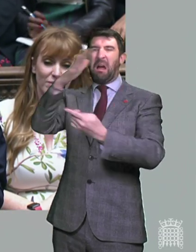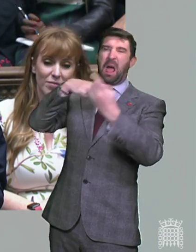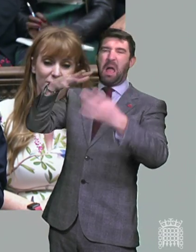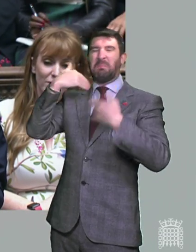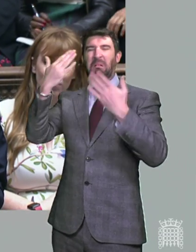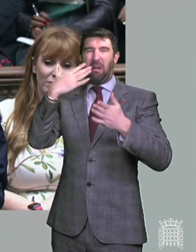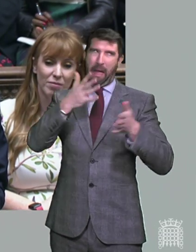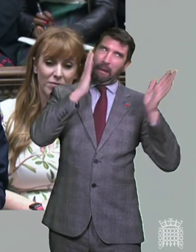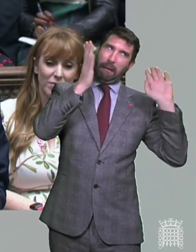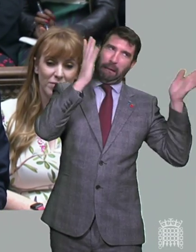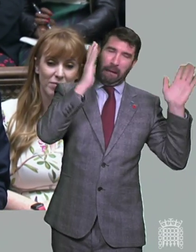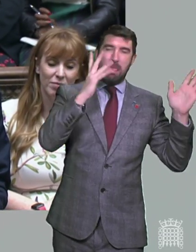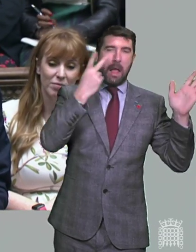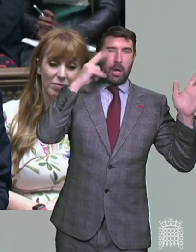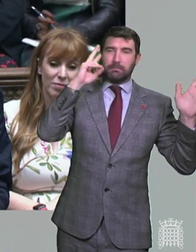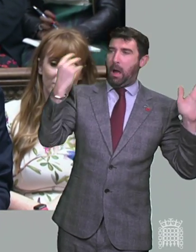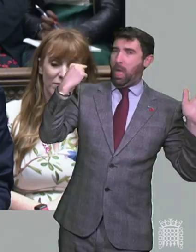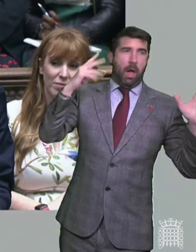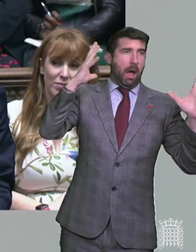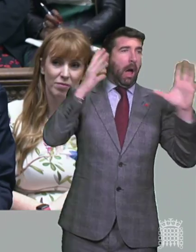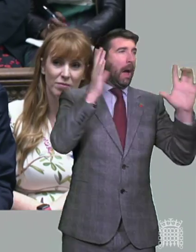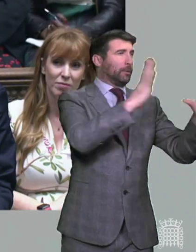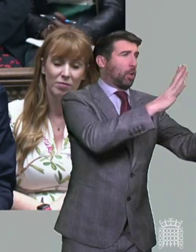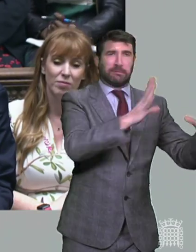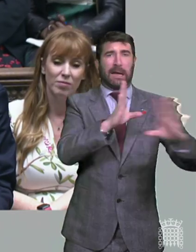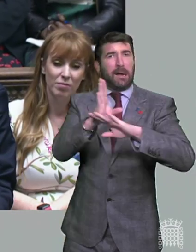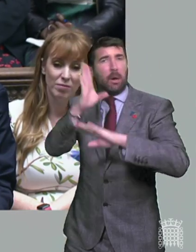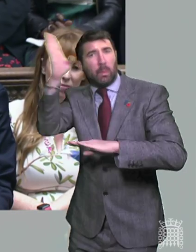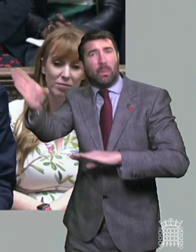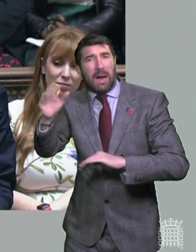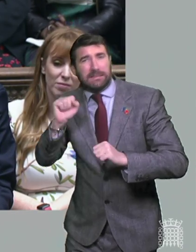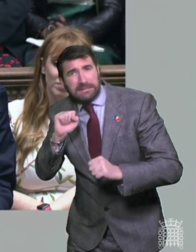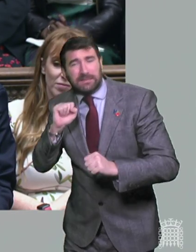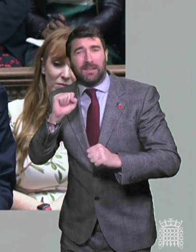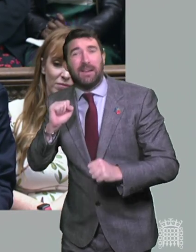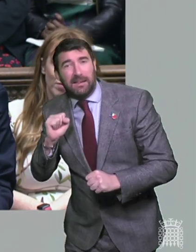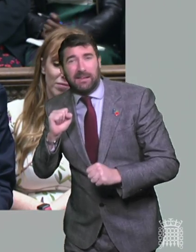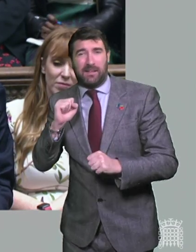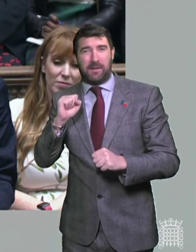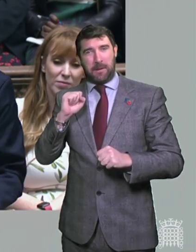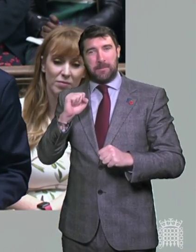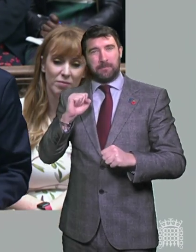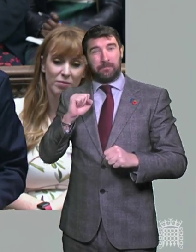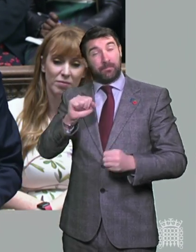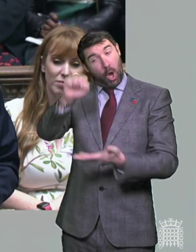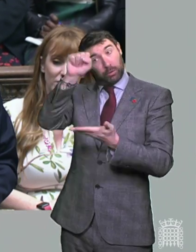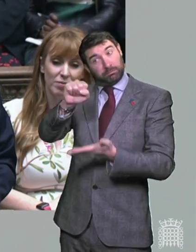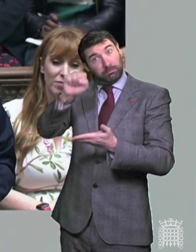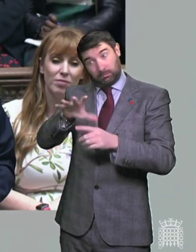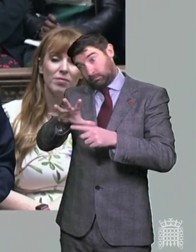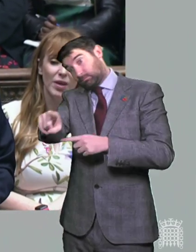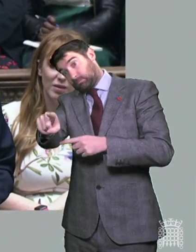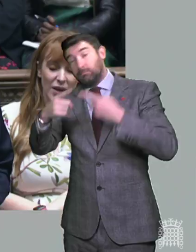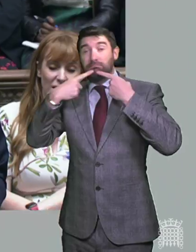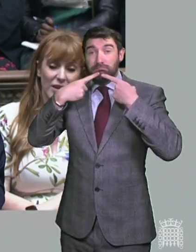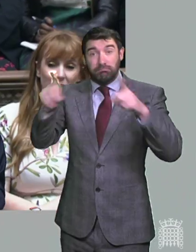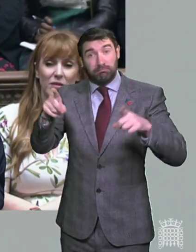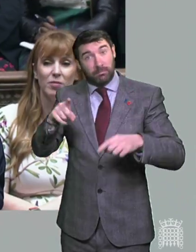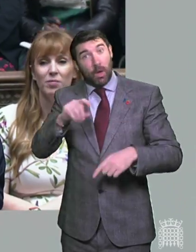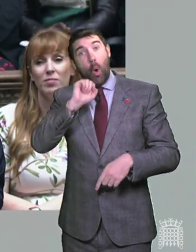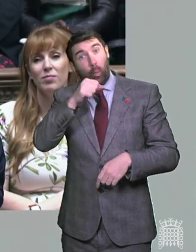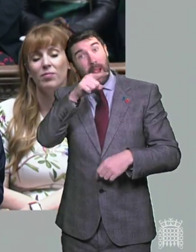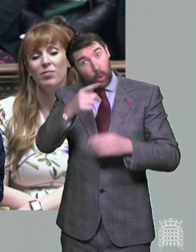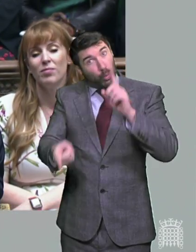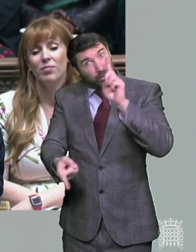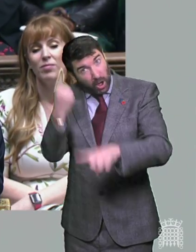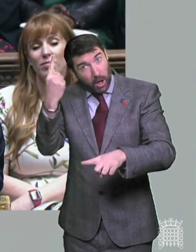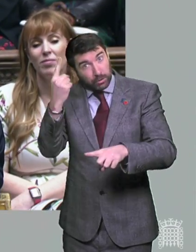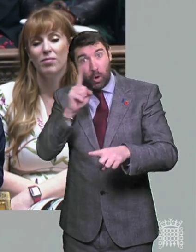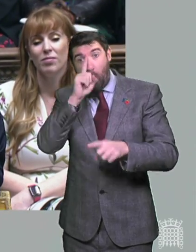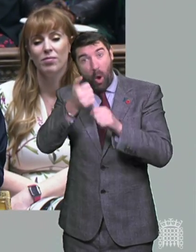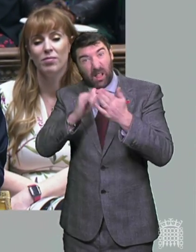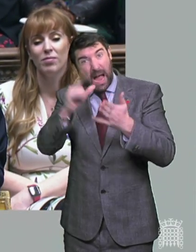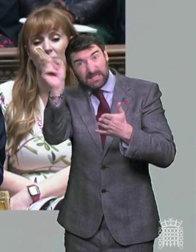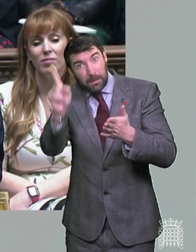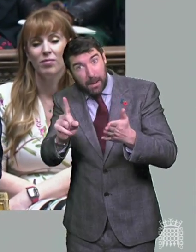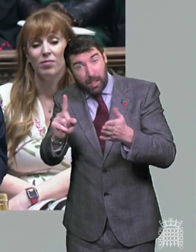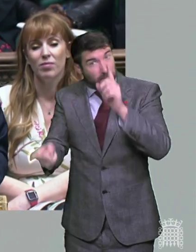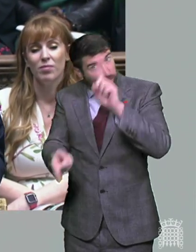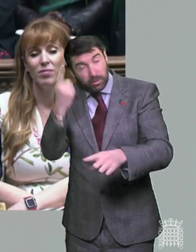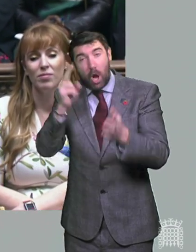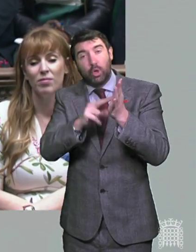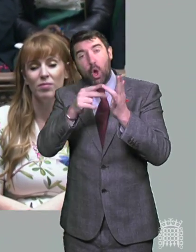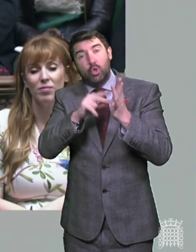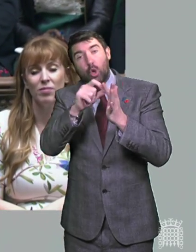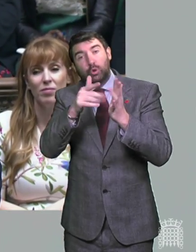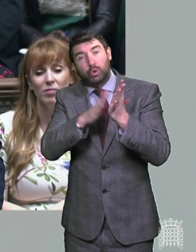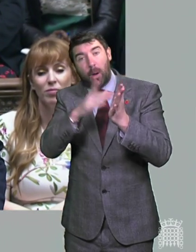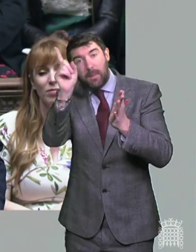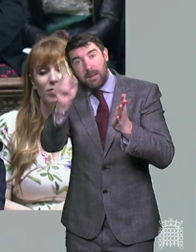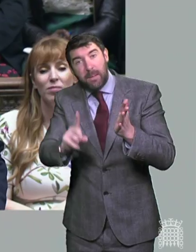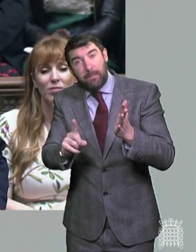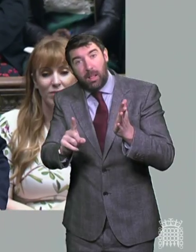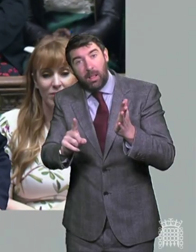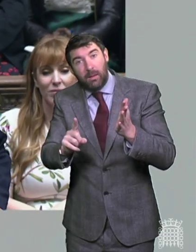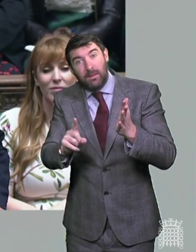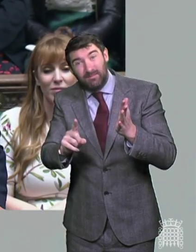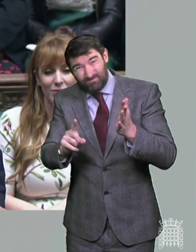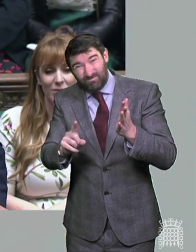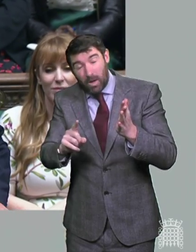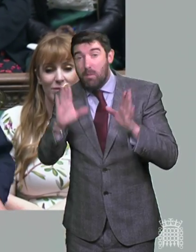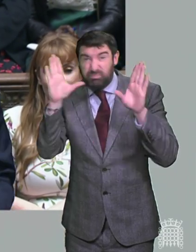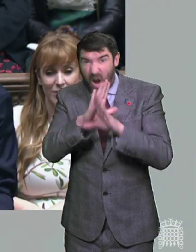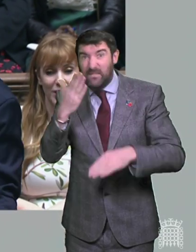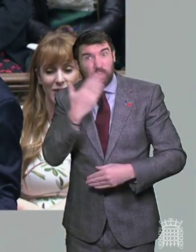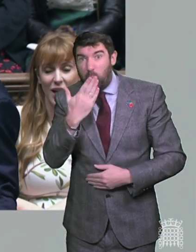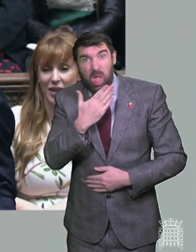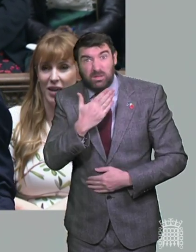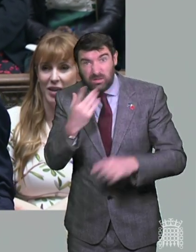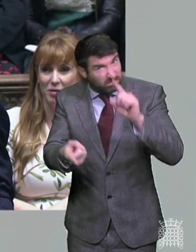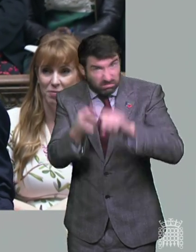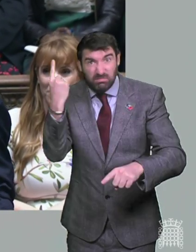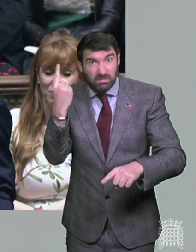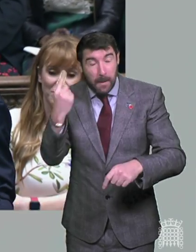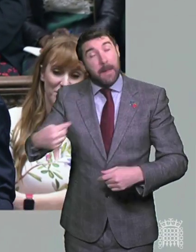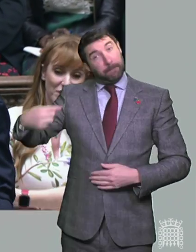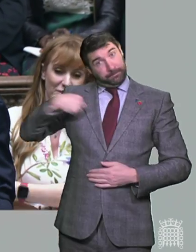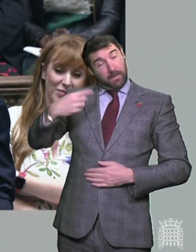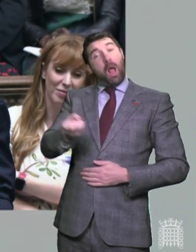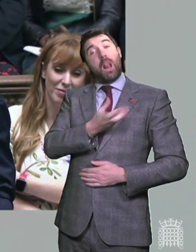In the Budget next week, he will be too weak to end his oil and gas giveaway, scrap the non-dom tax breaks and end the farce of taxpayers subsidising private schools—that is what Labour would do: a proper plan for working people.